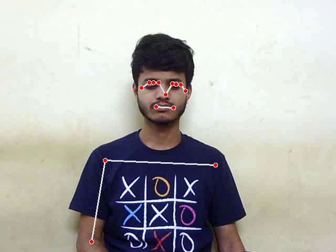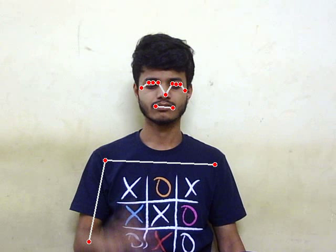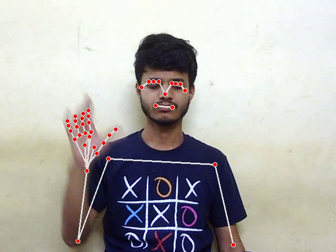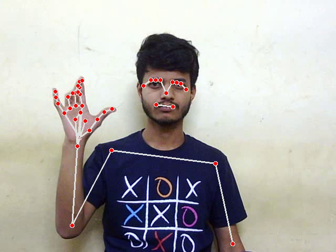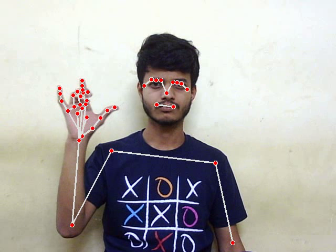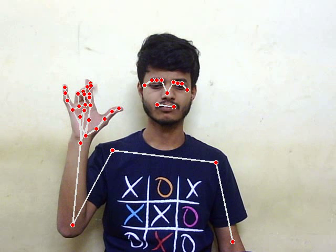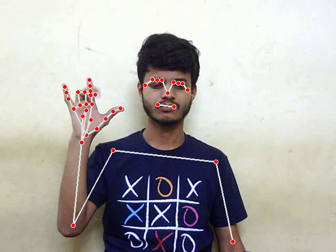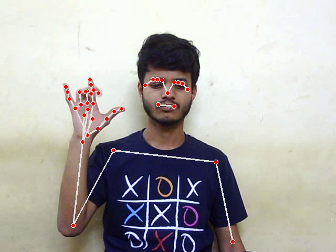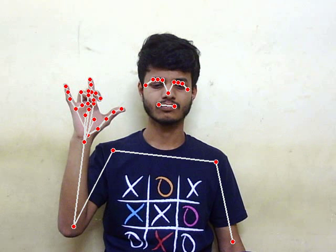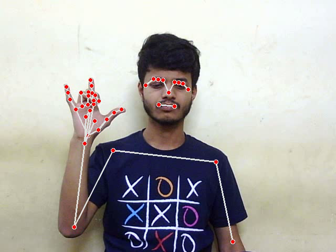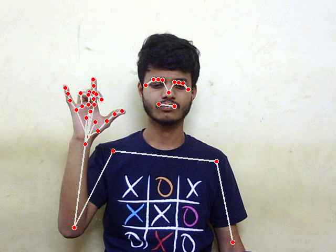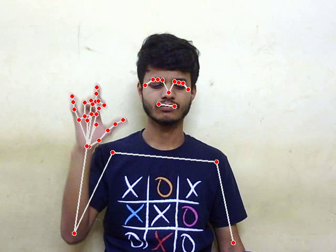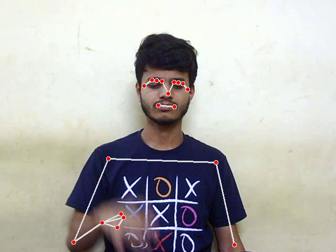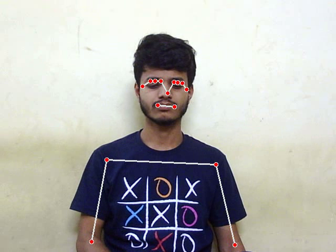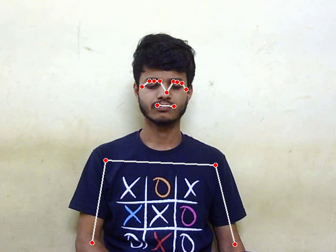why